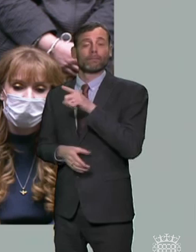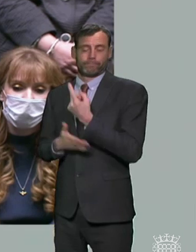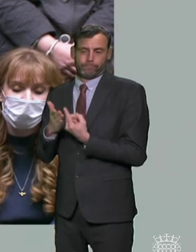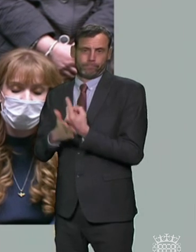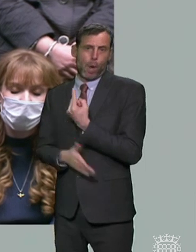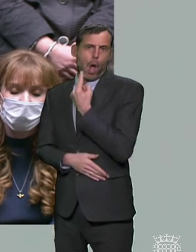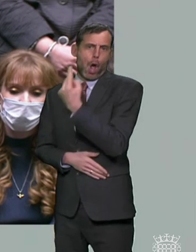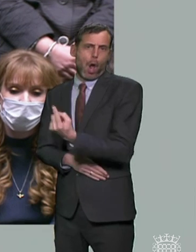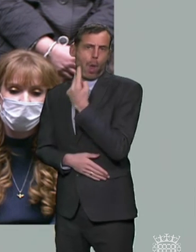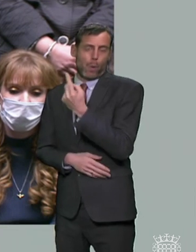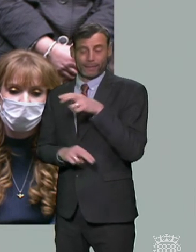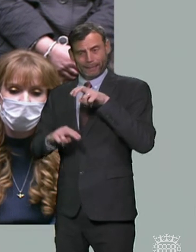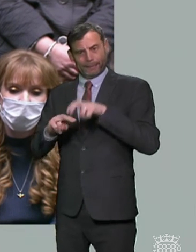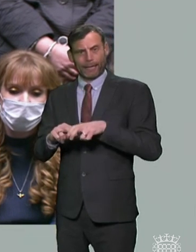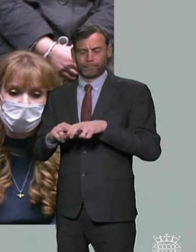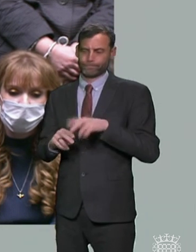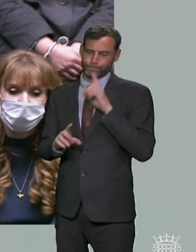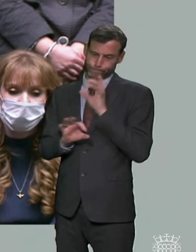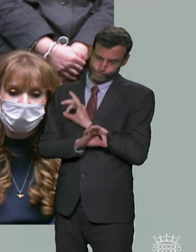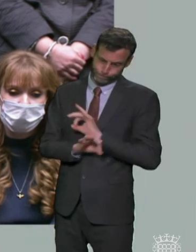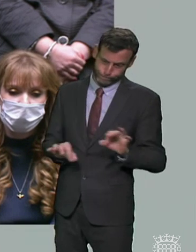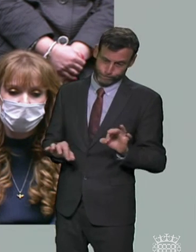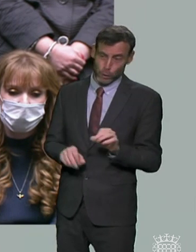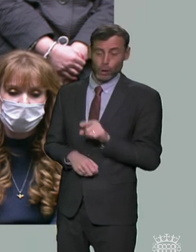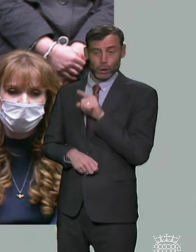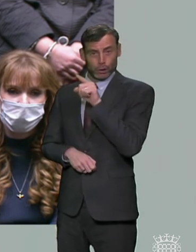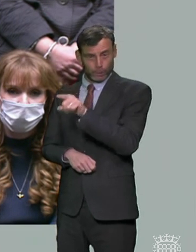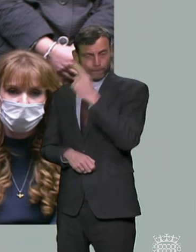She followed the rules of the country that she leads.